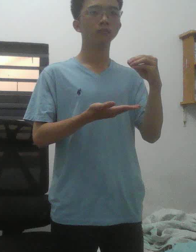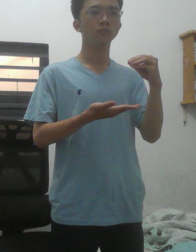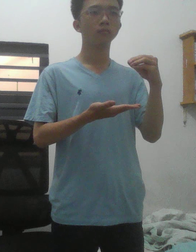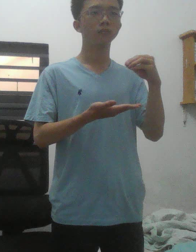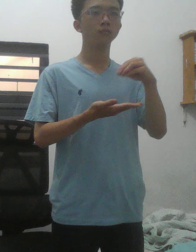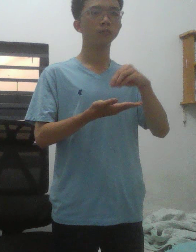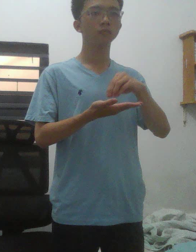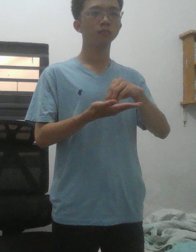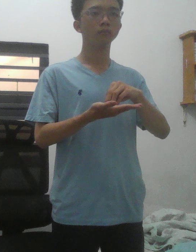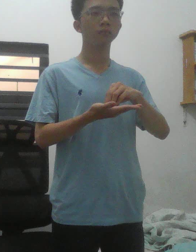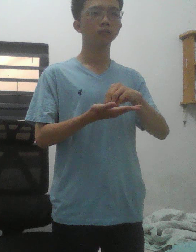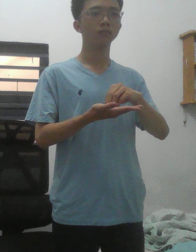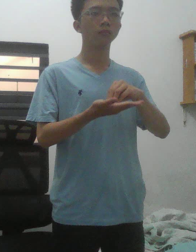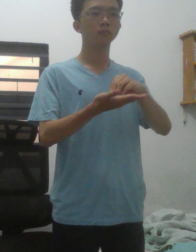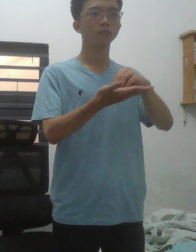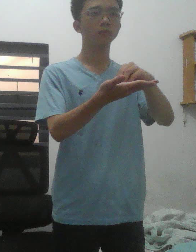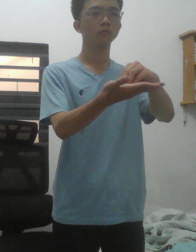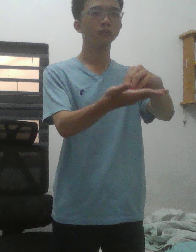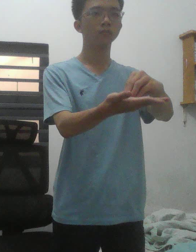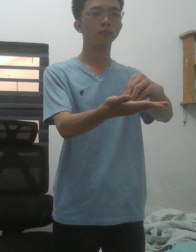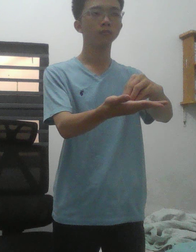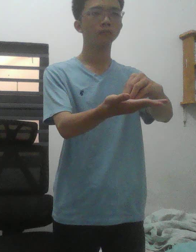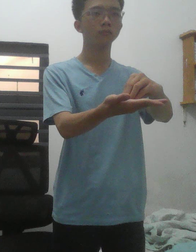san pham